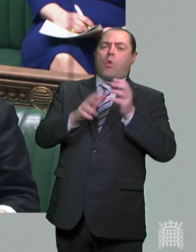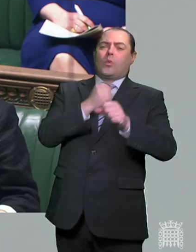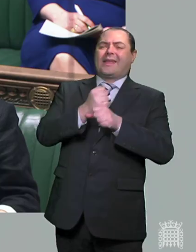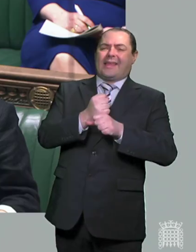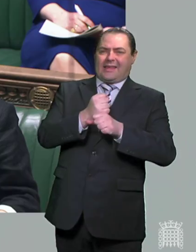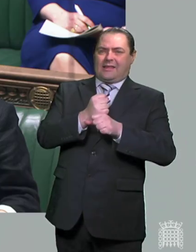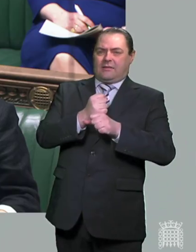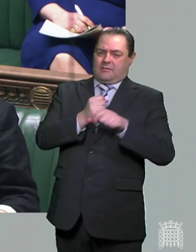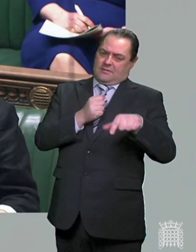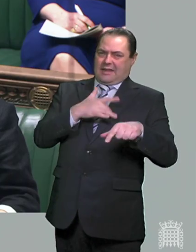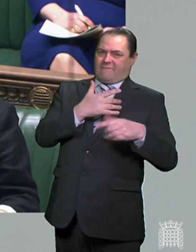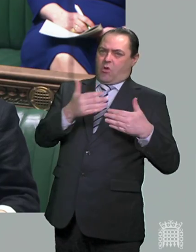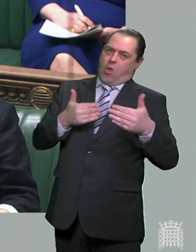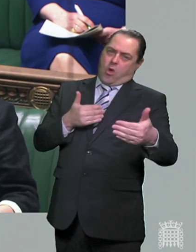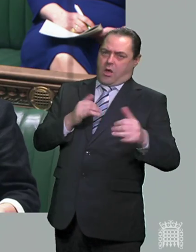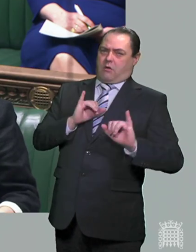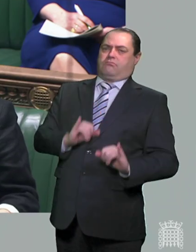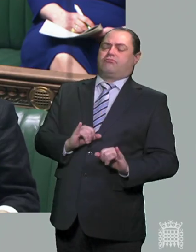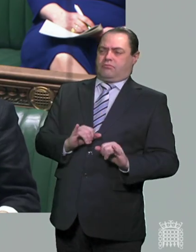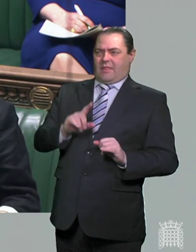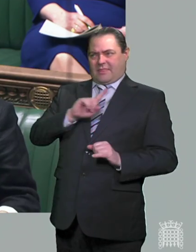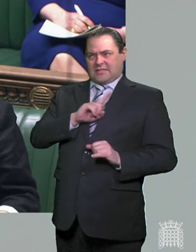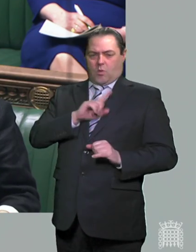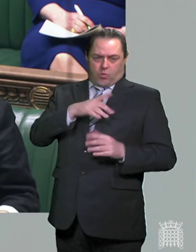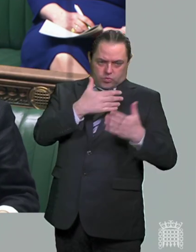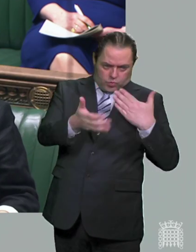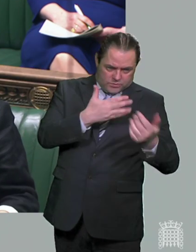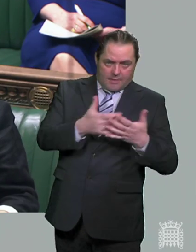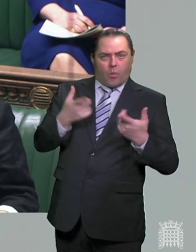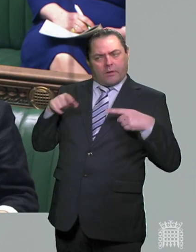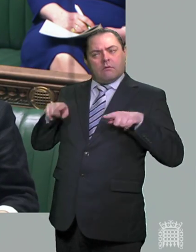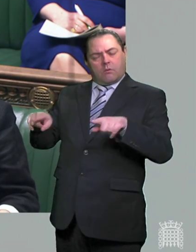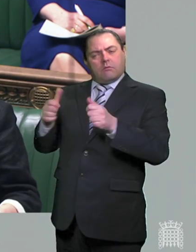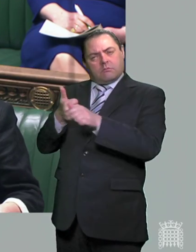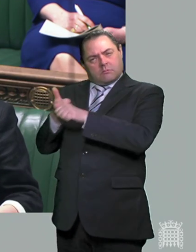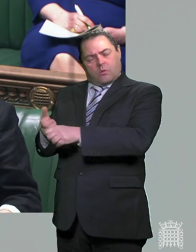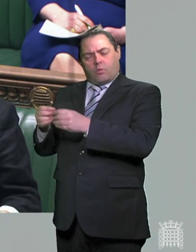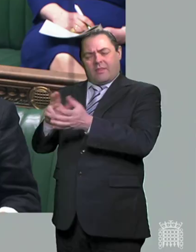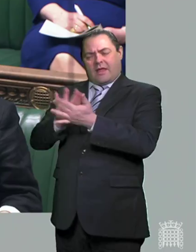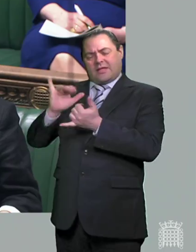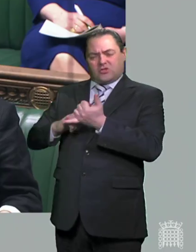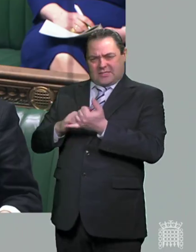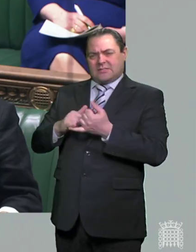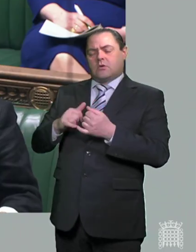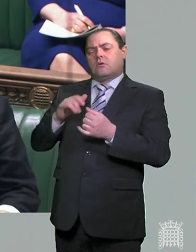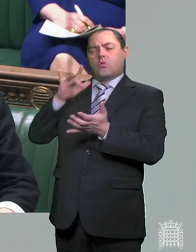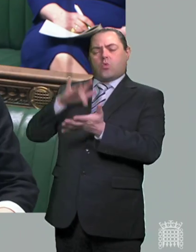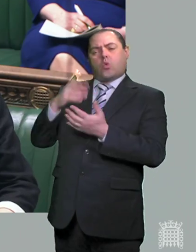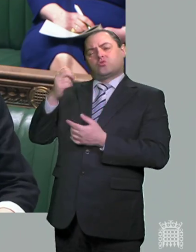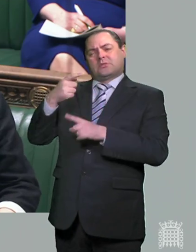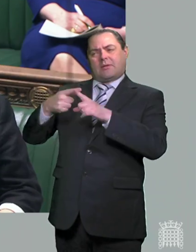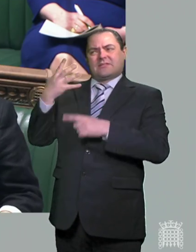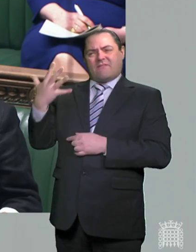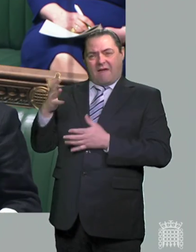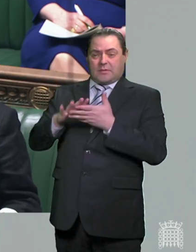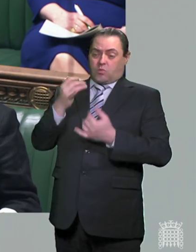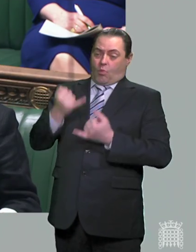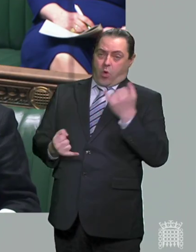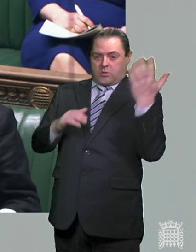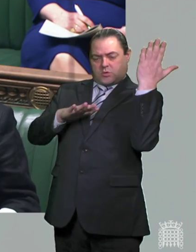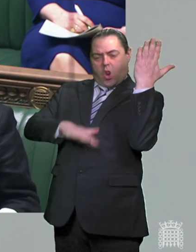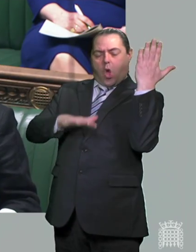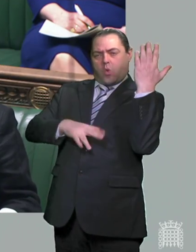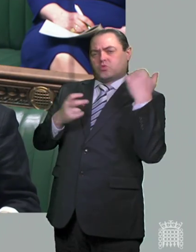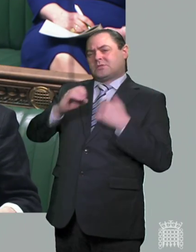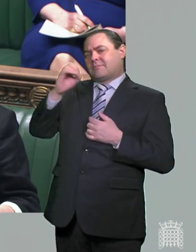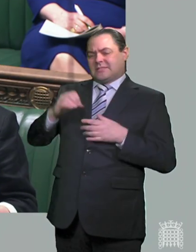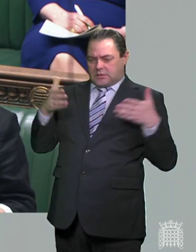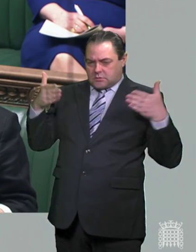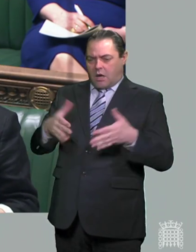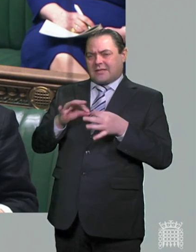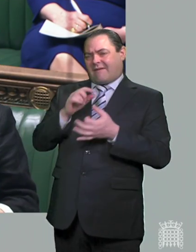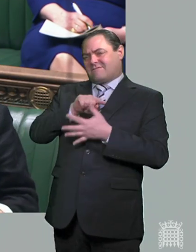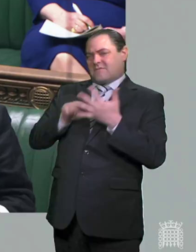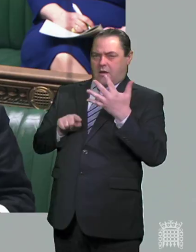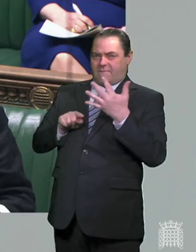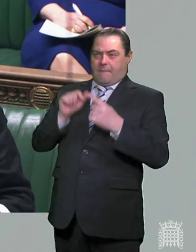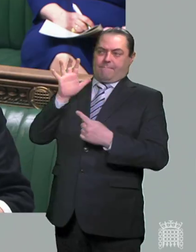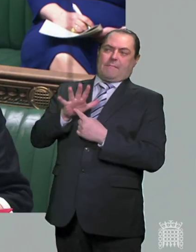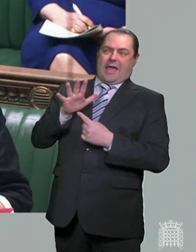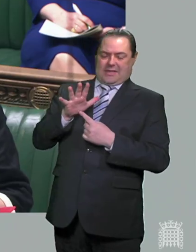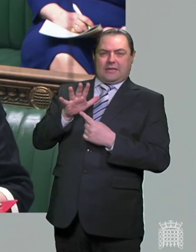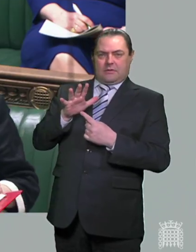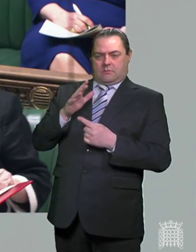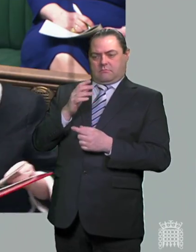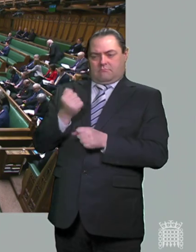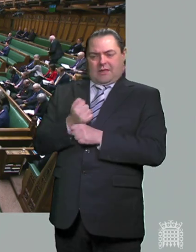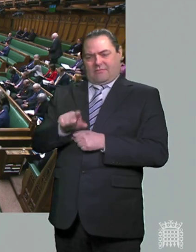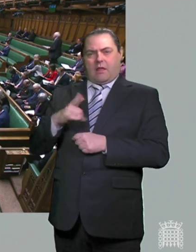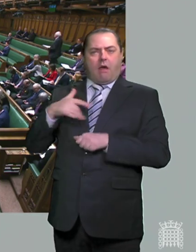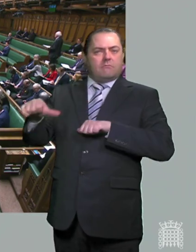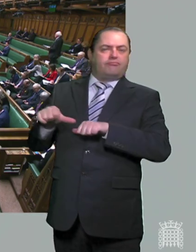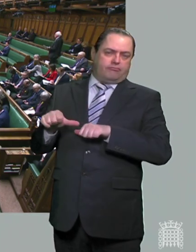That is why our major conditions strategy is in parallel with the work that NHS England is doing on its Core20PLUS5, where we are targeting the 20% most deprived populations and the five key health conditions that are making those disparities apparent today.